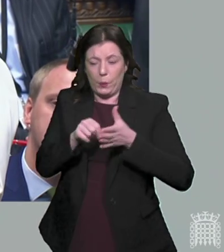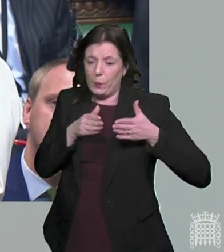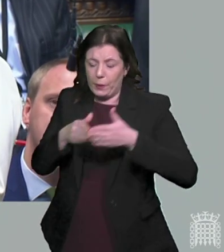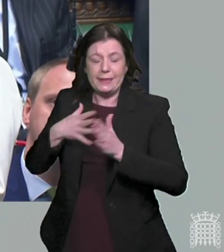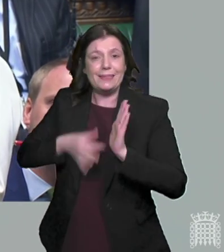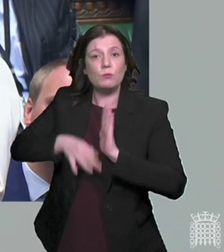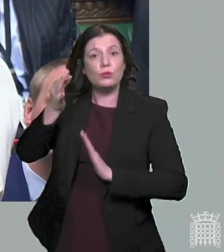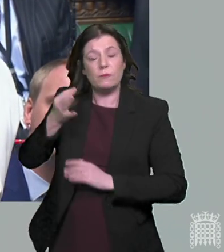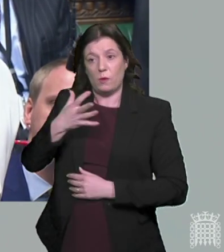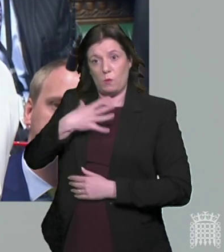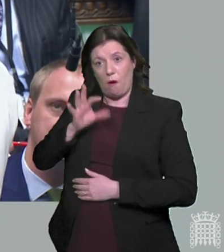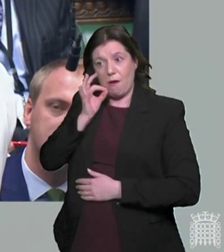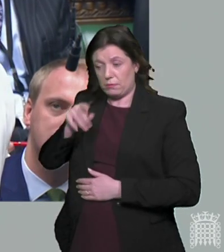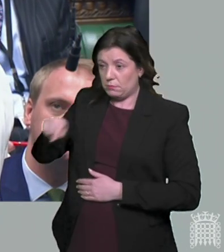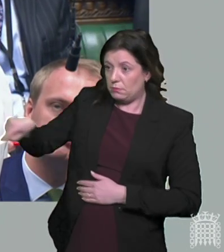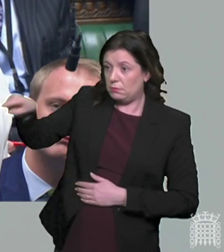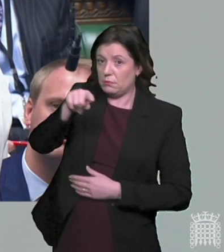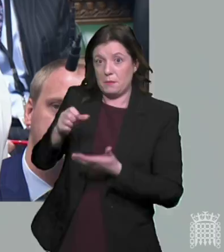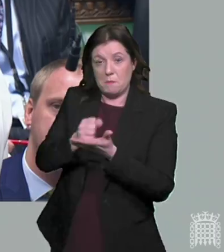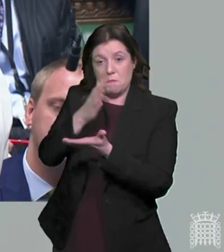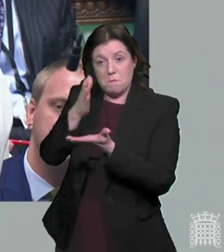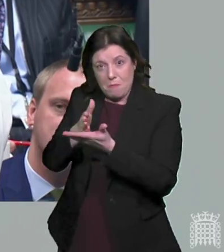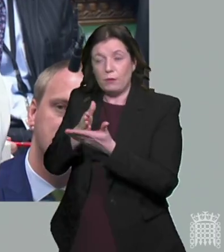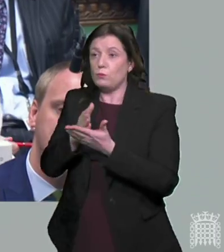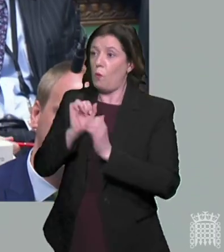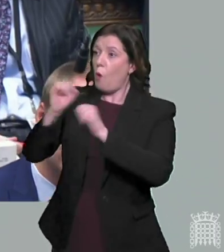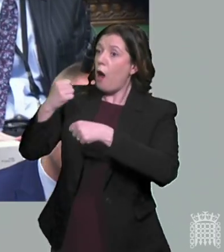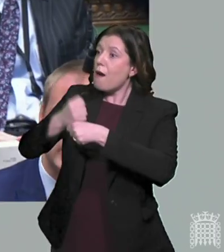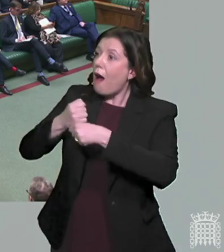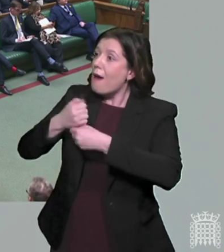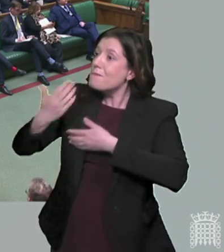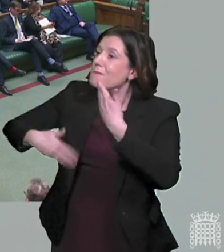Can he come up with a solution to protect Holyhead from his Government’s policy?